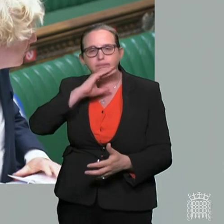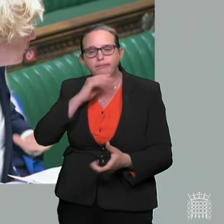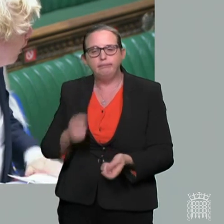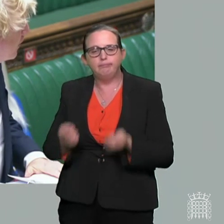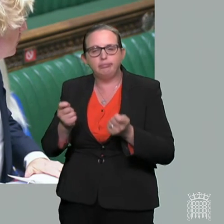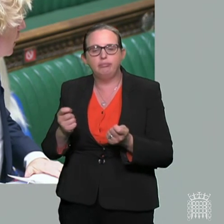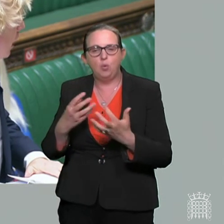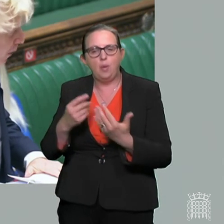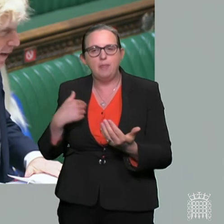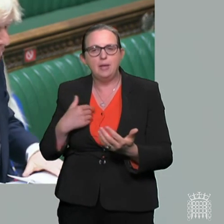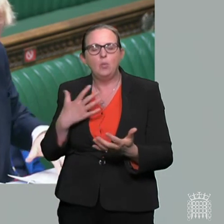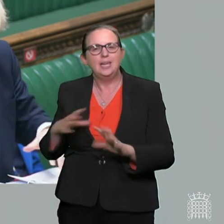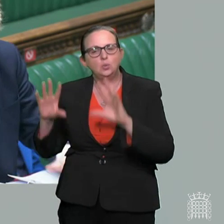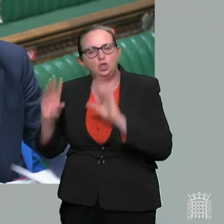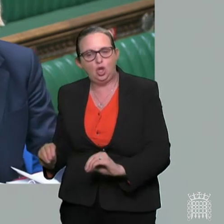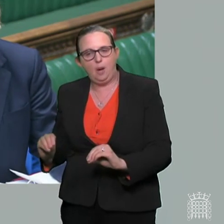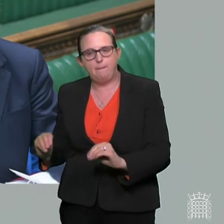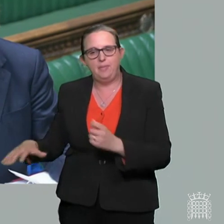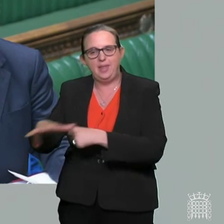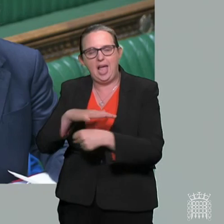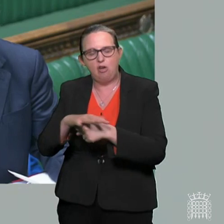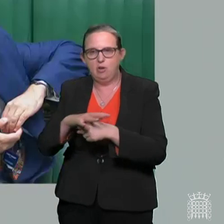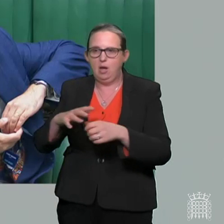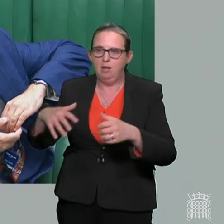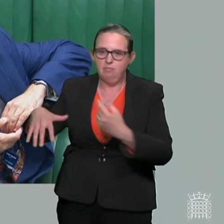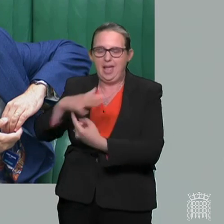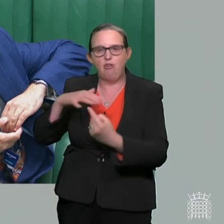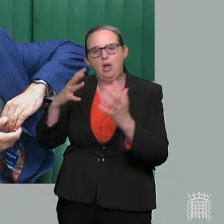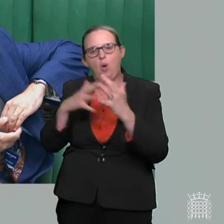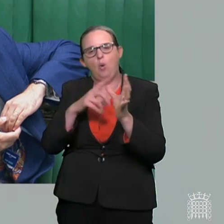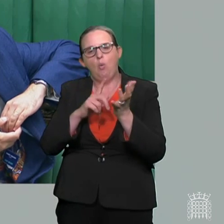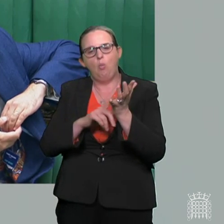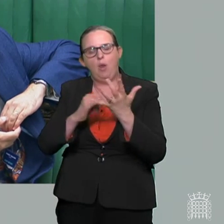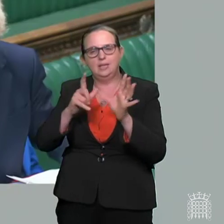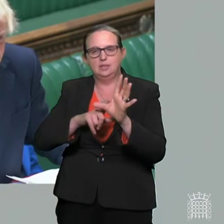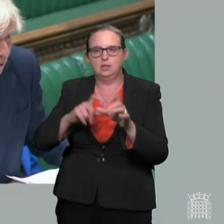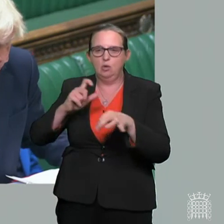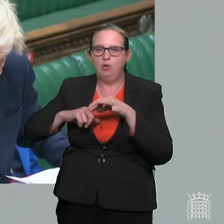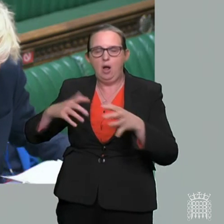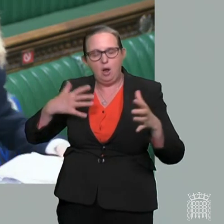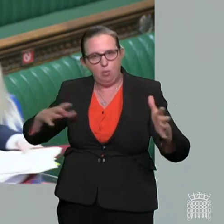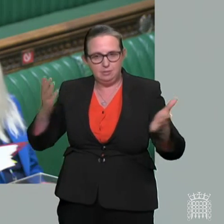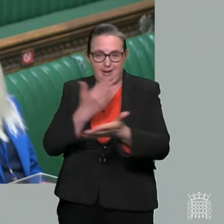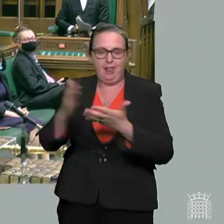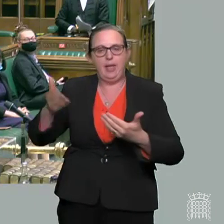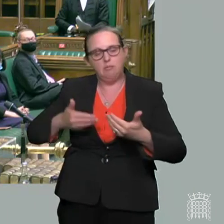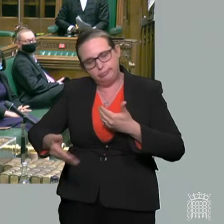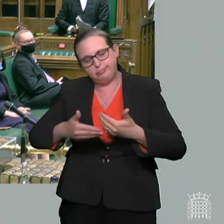We must stop the stink, and I want the air around Walleys Quarry to be of alpine freshness before too long.